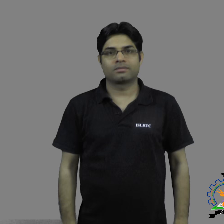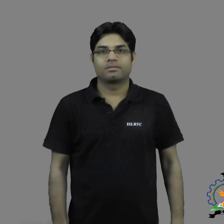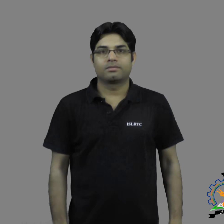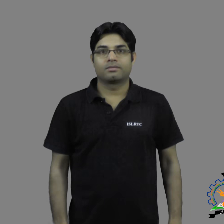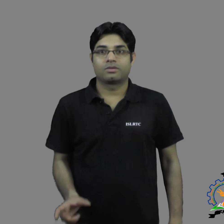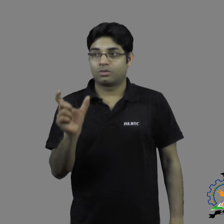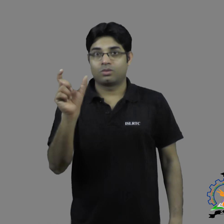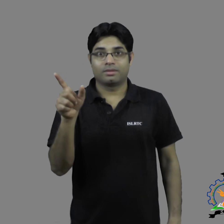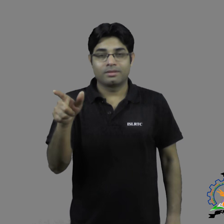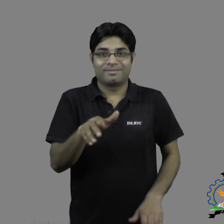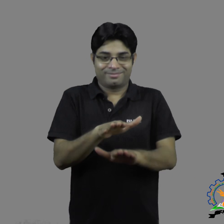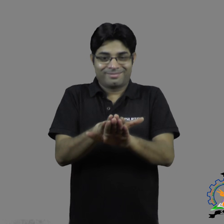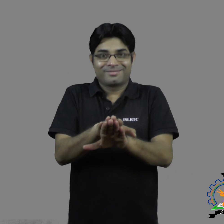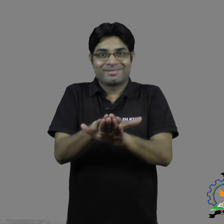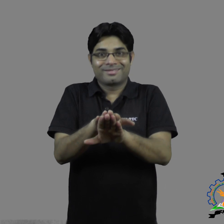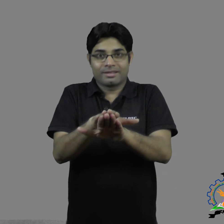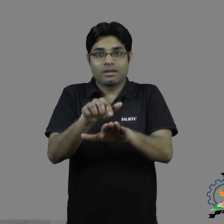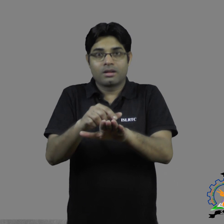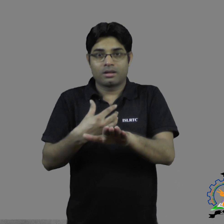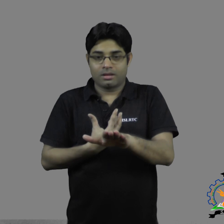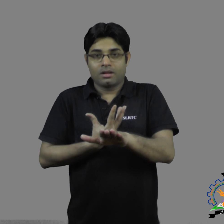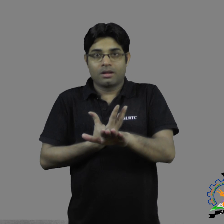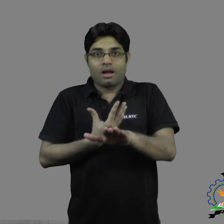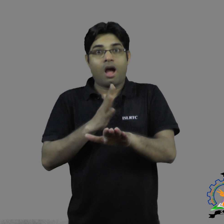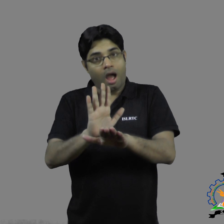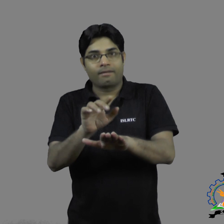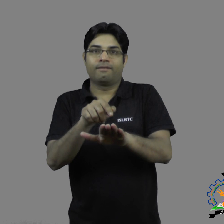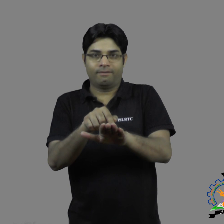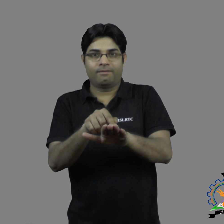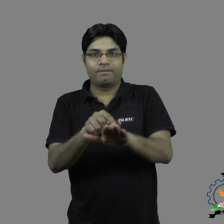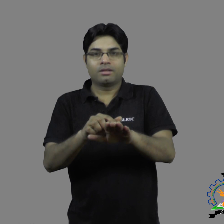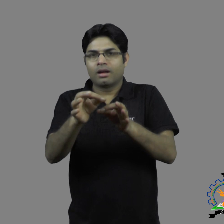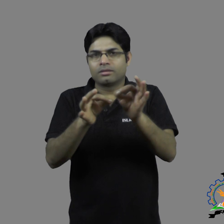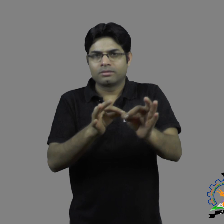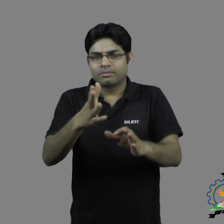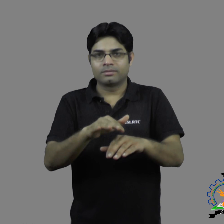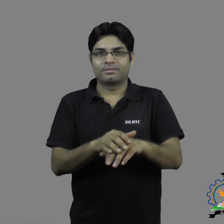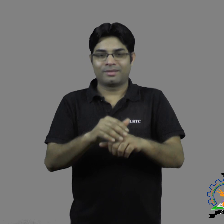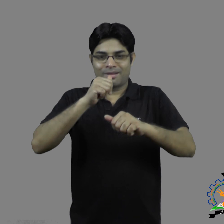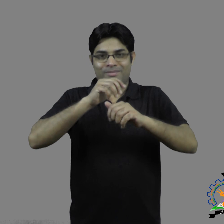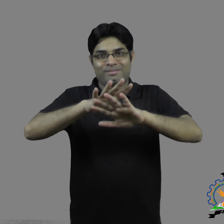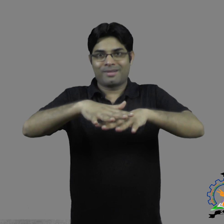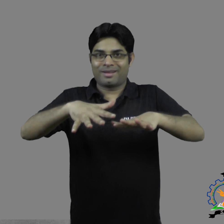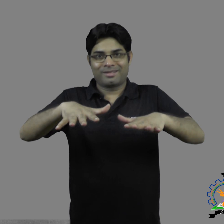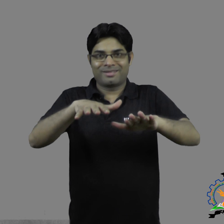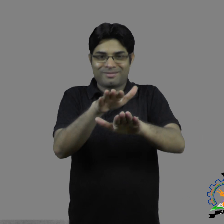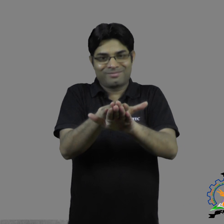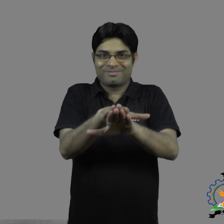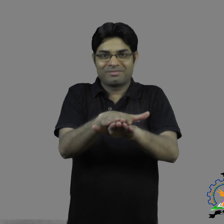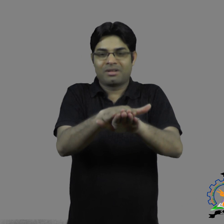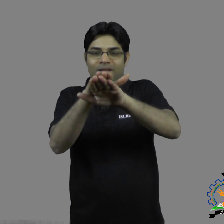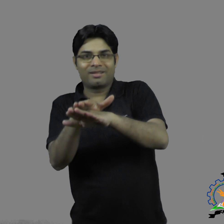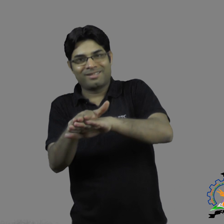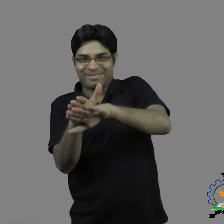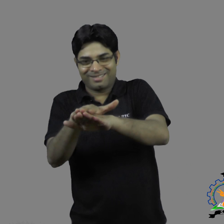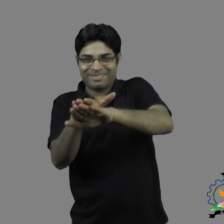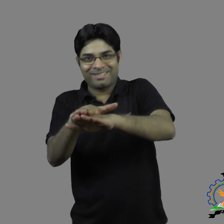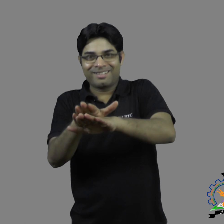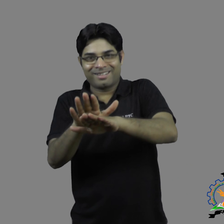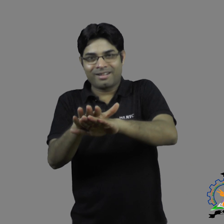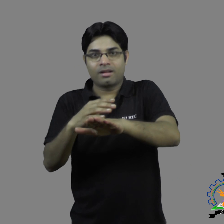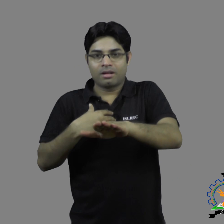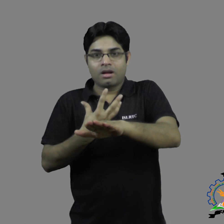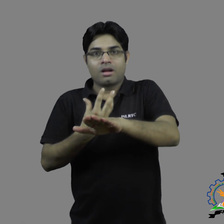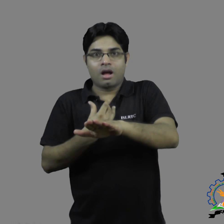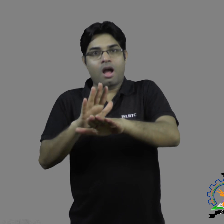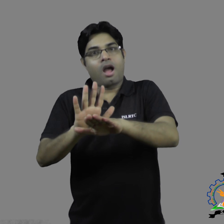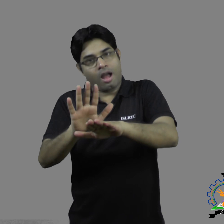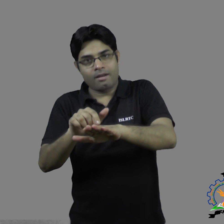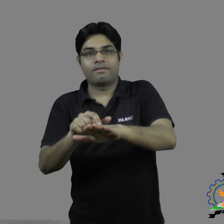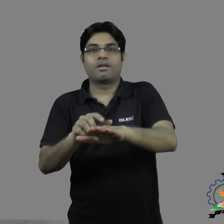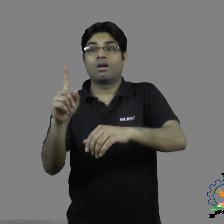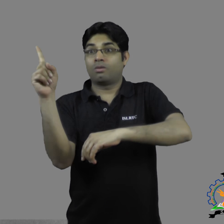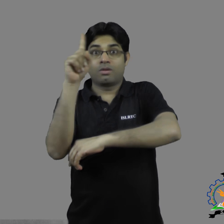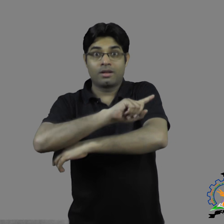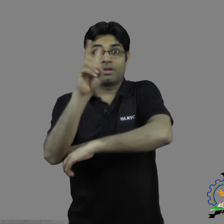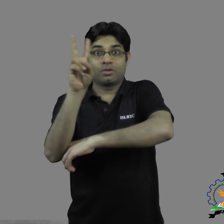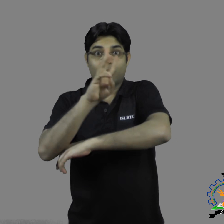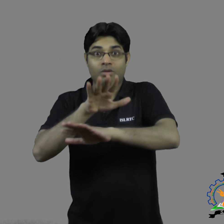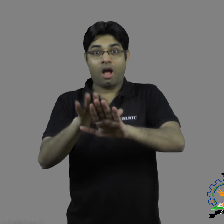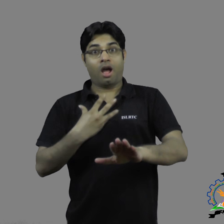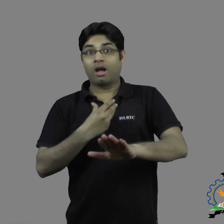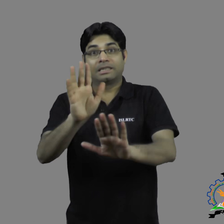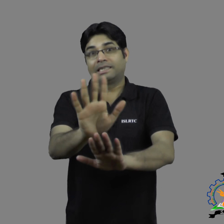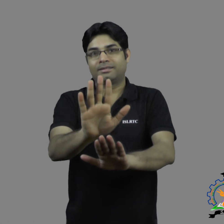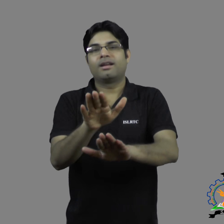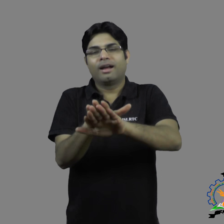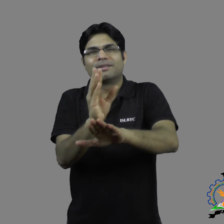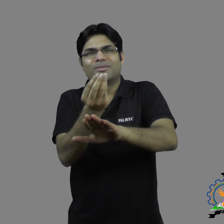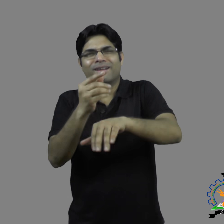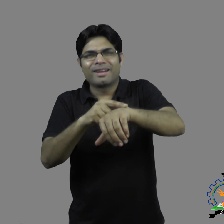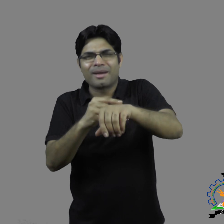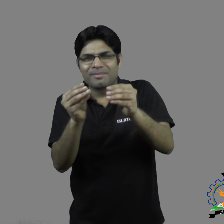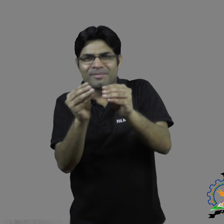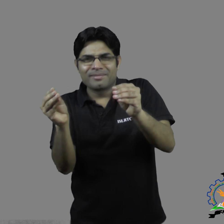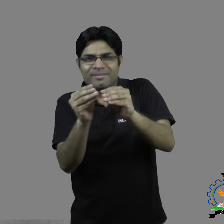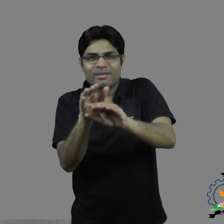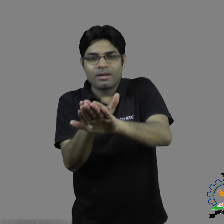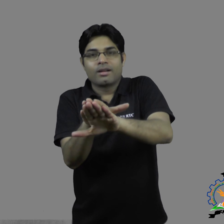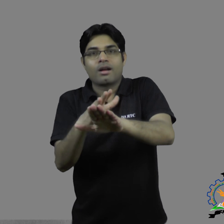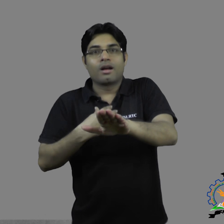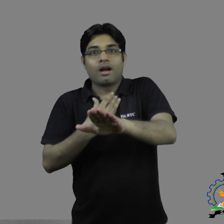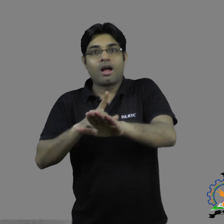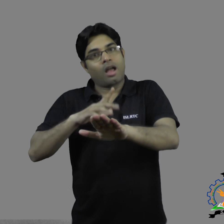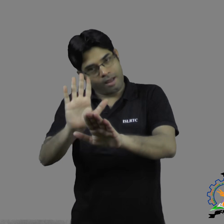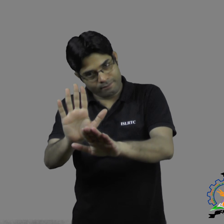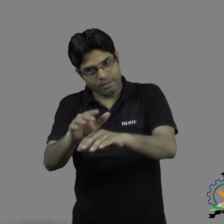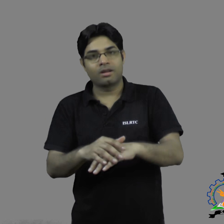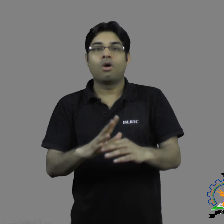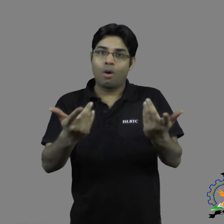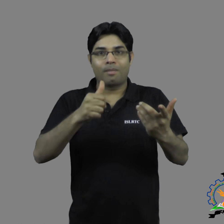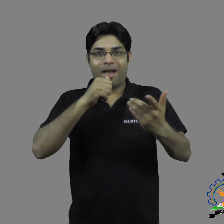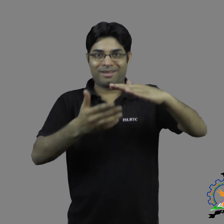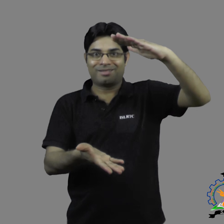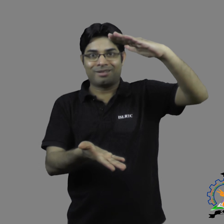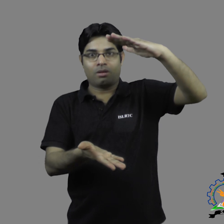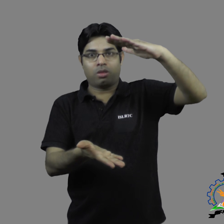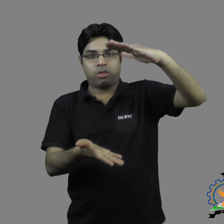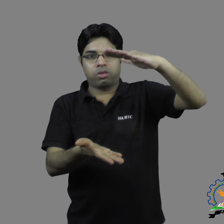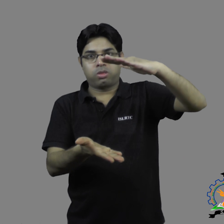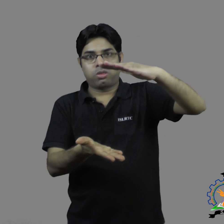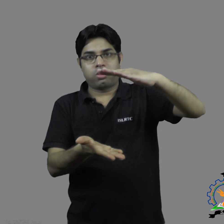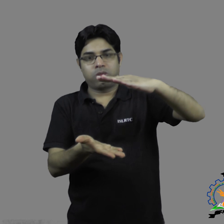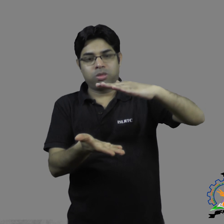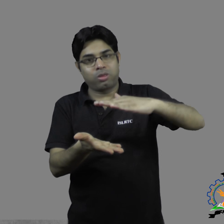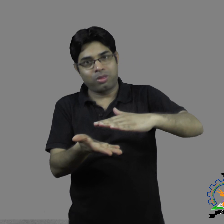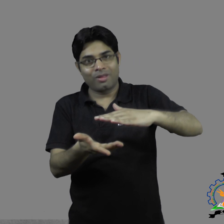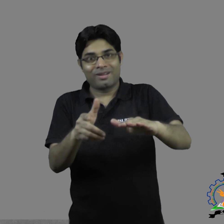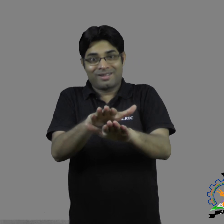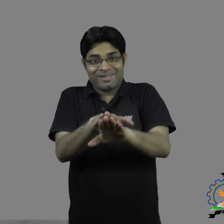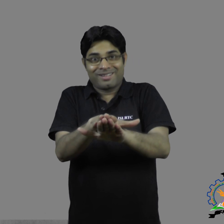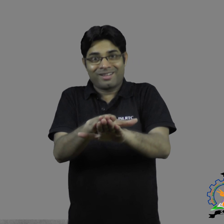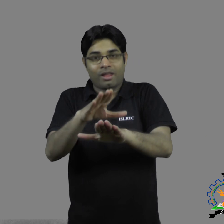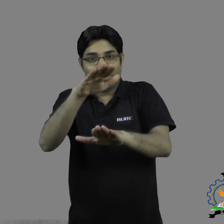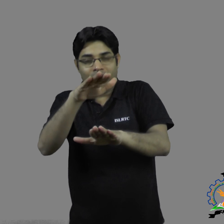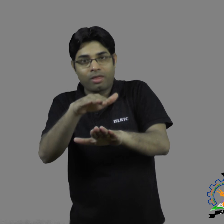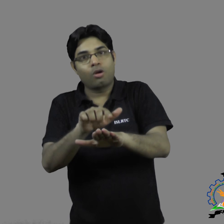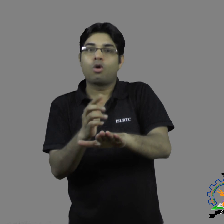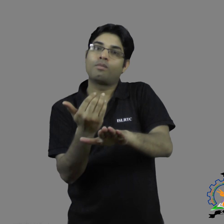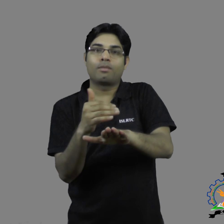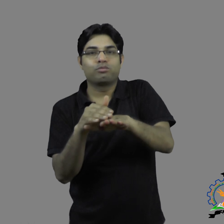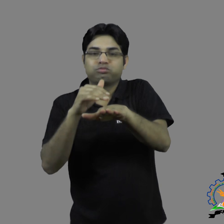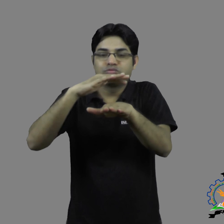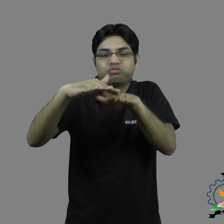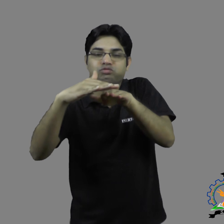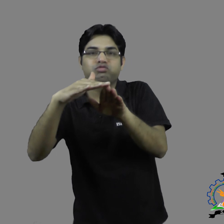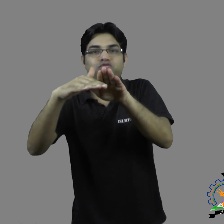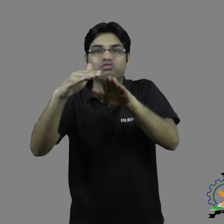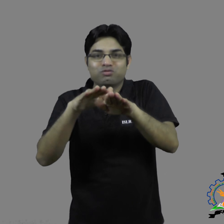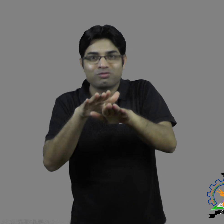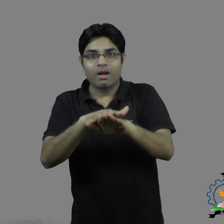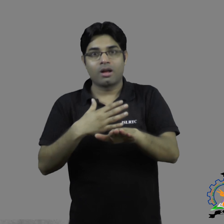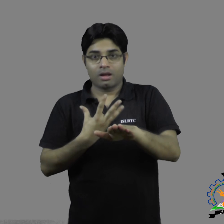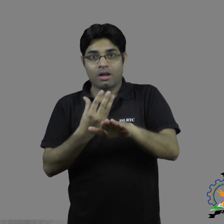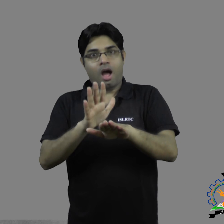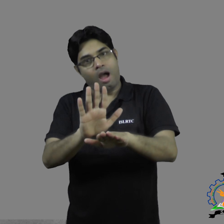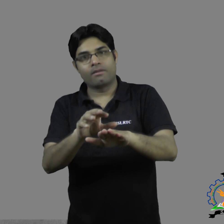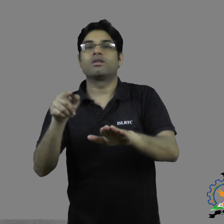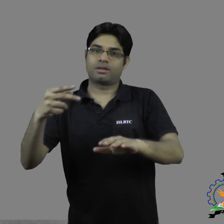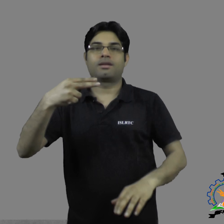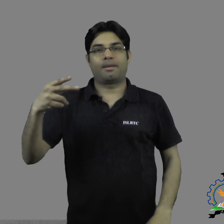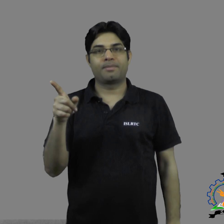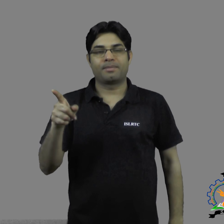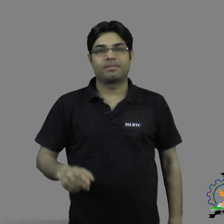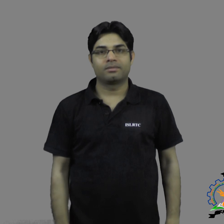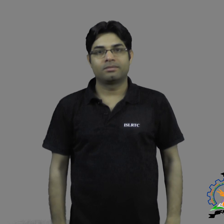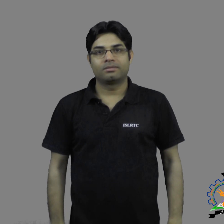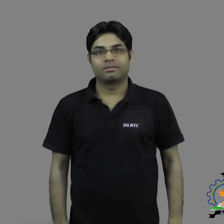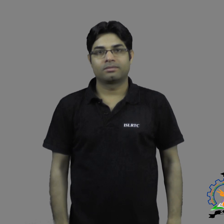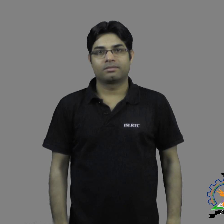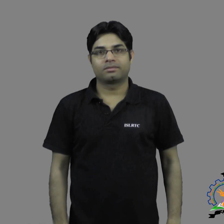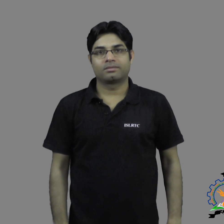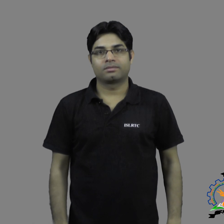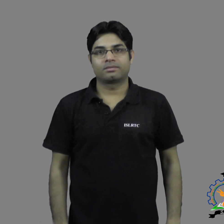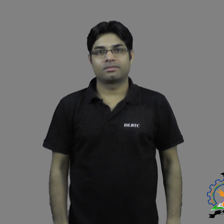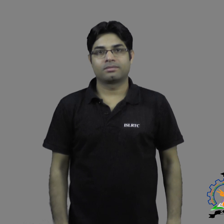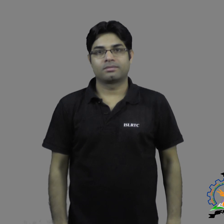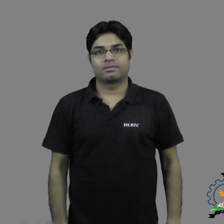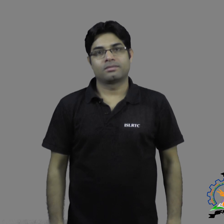Live Fishes